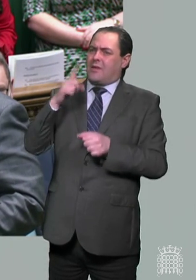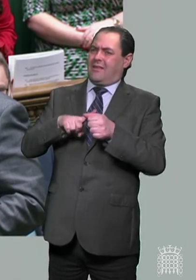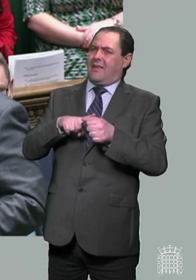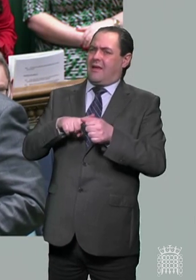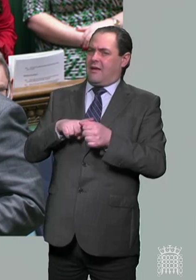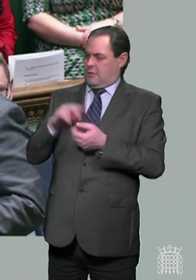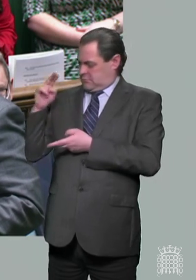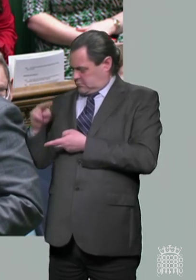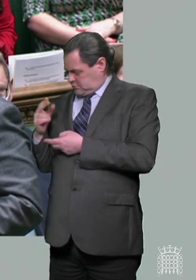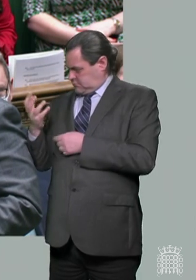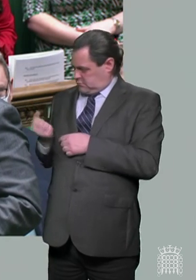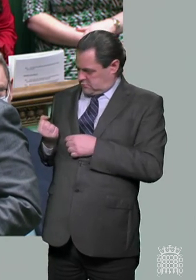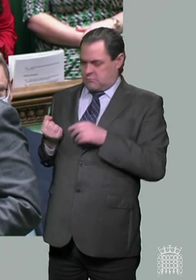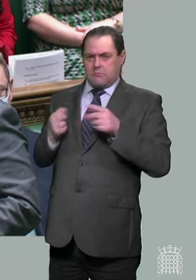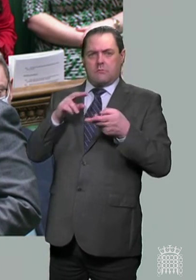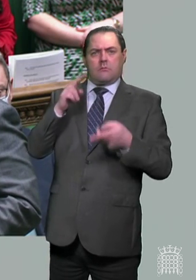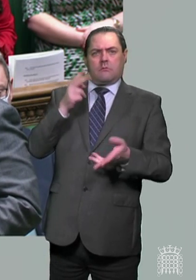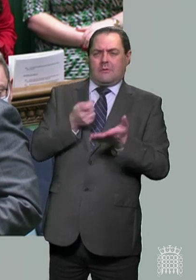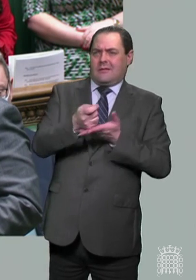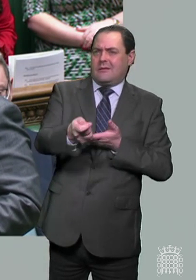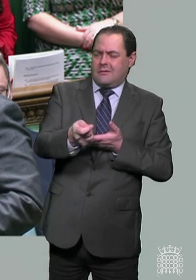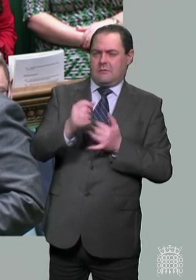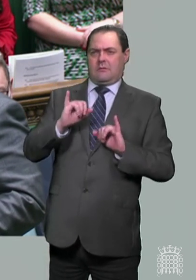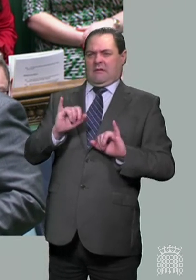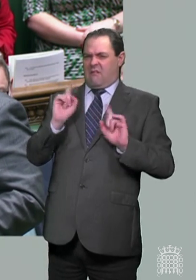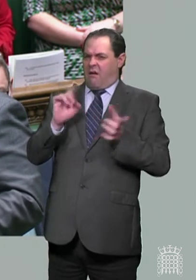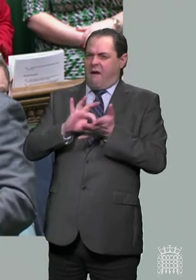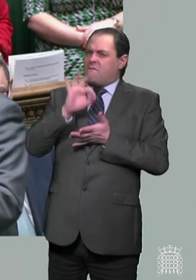It is a bill day and the rest of the public simply cannot afford it.